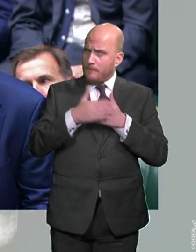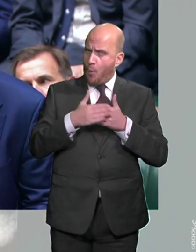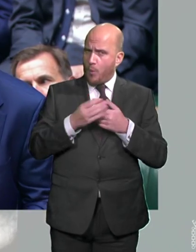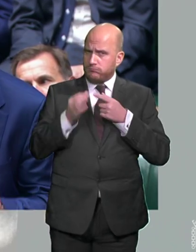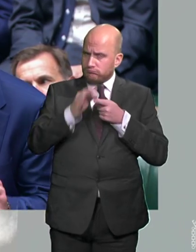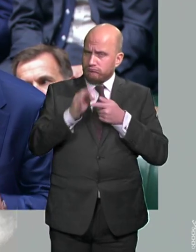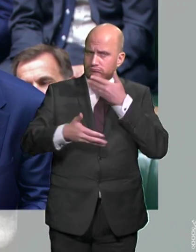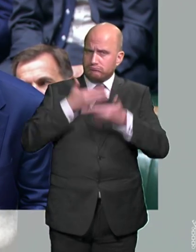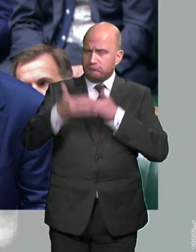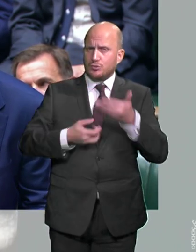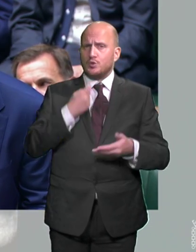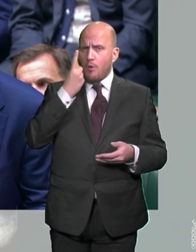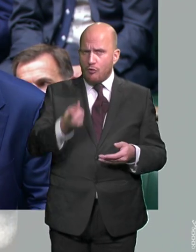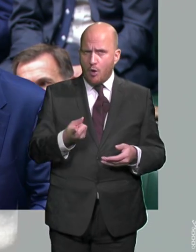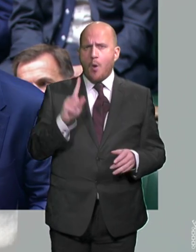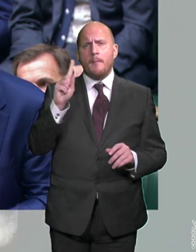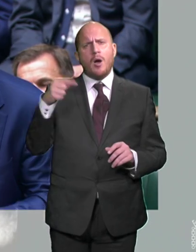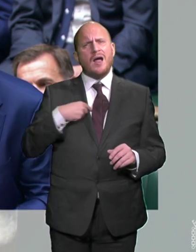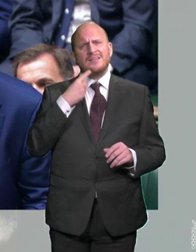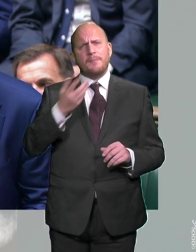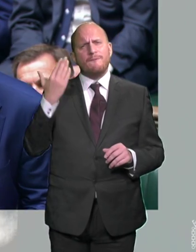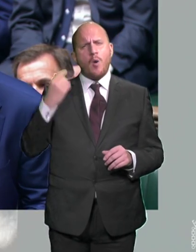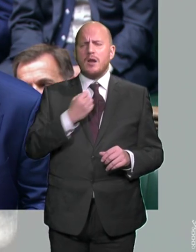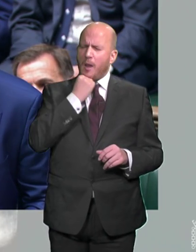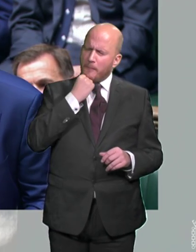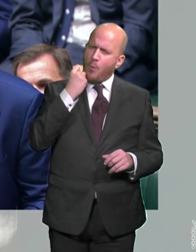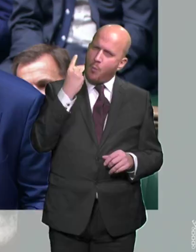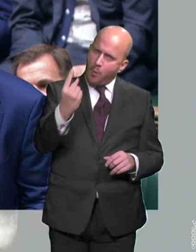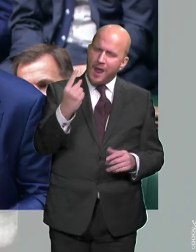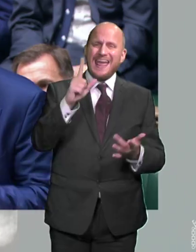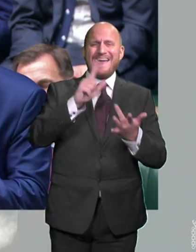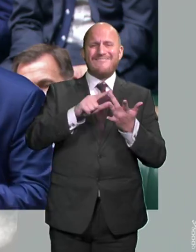Of course, as I have said before, the No. 1 priority is getting inflation down.